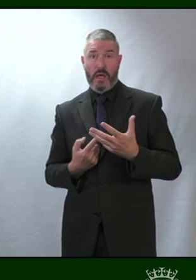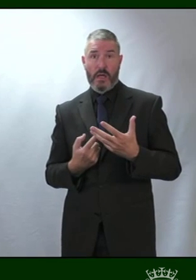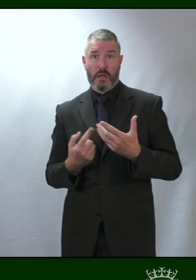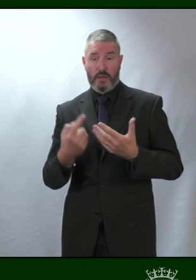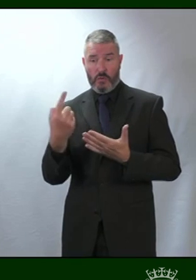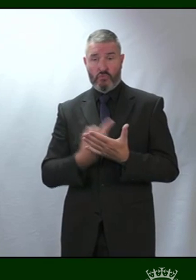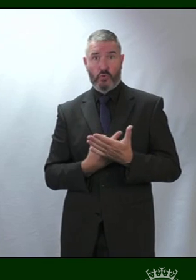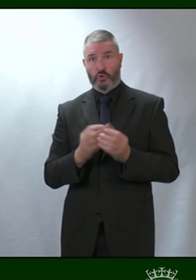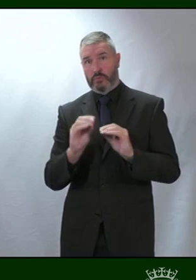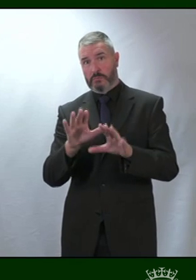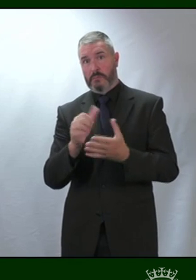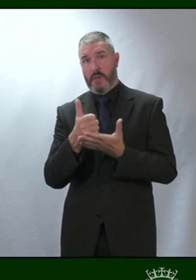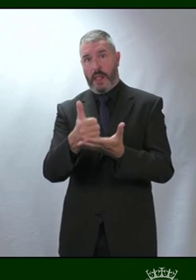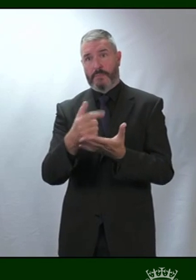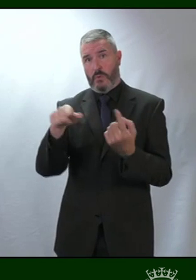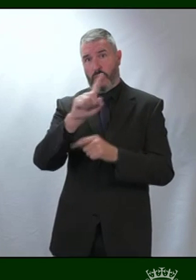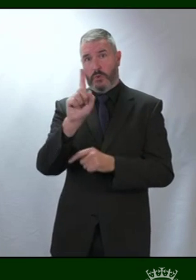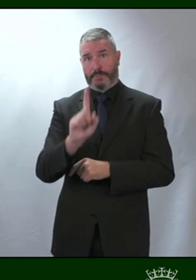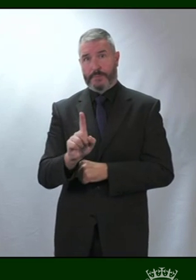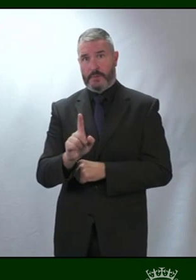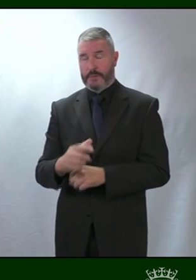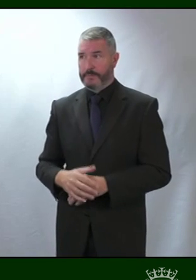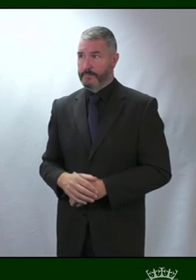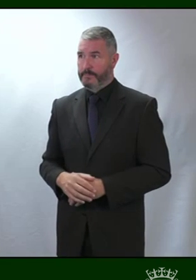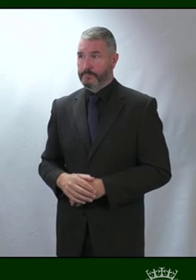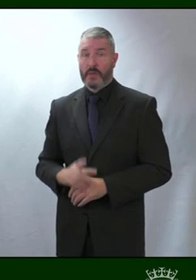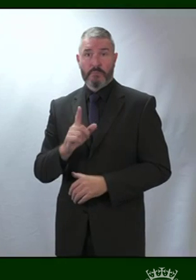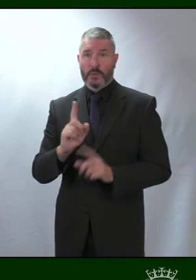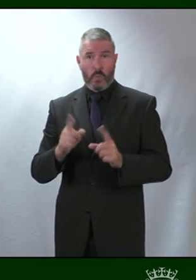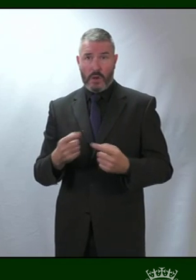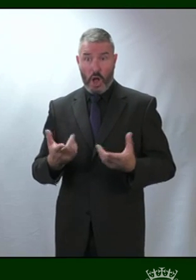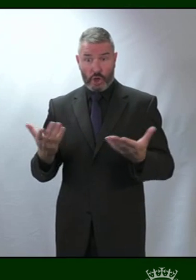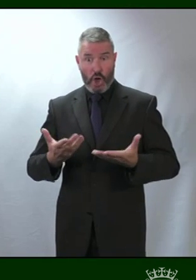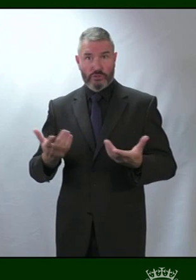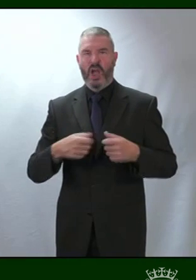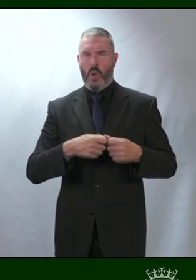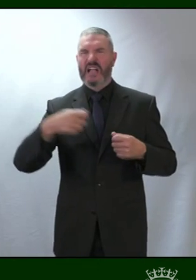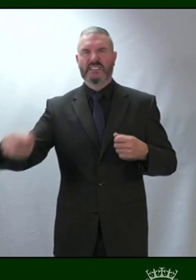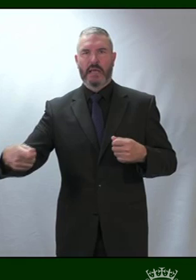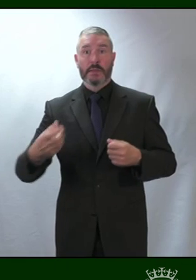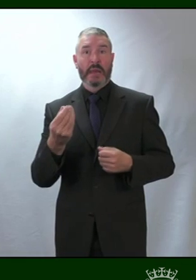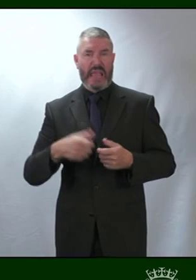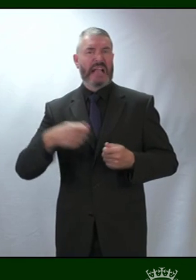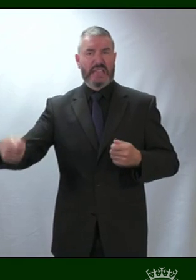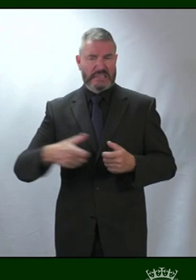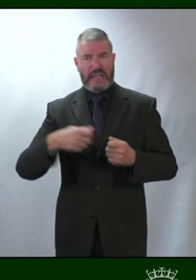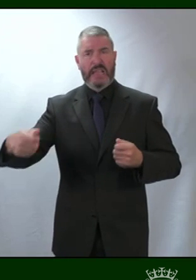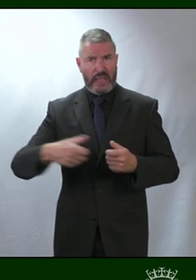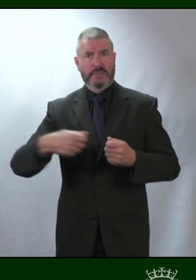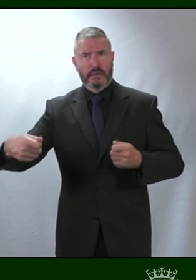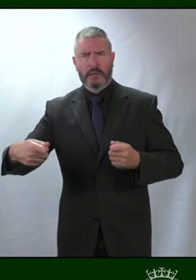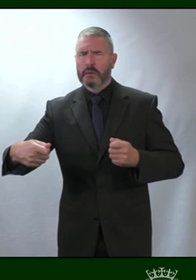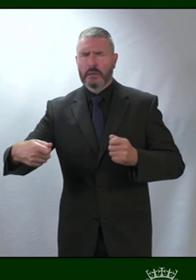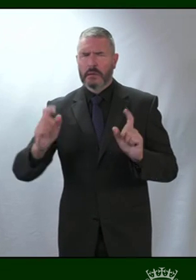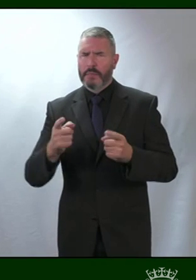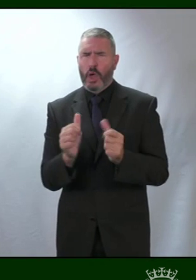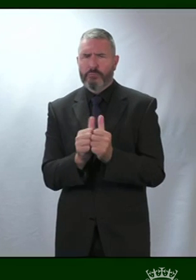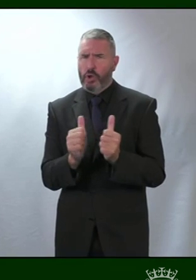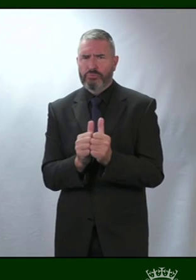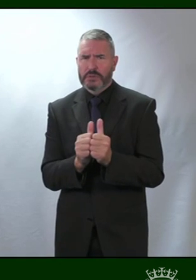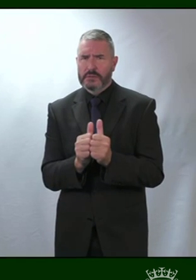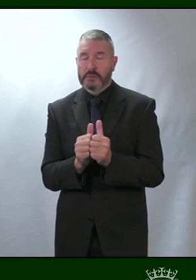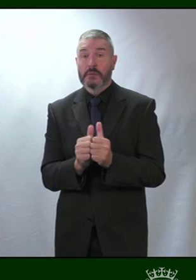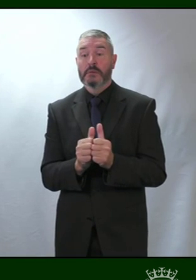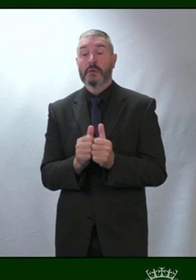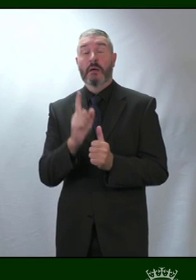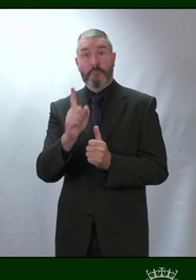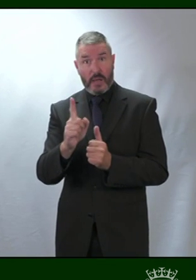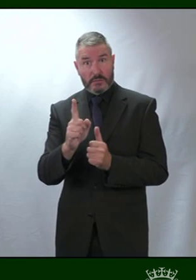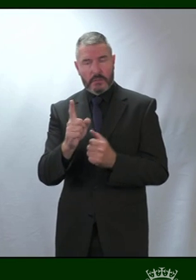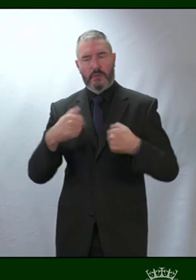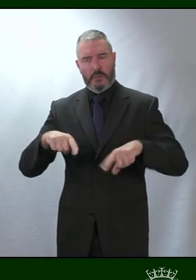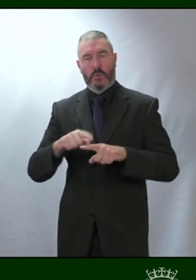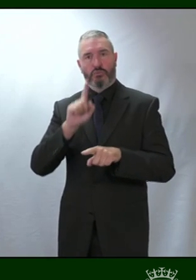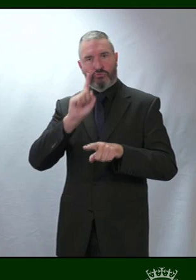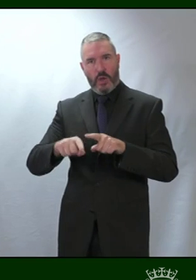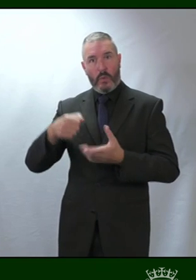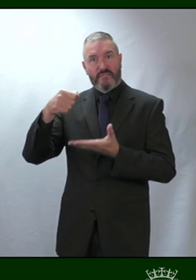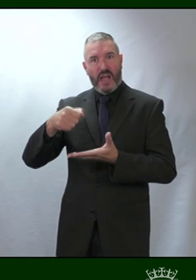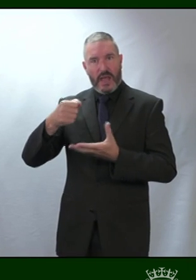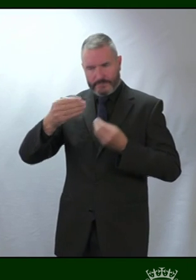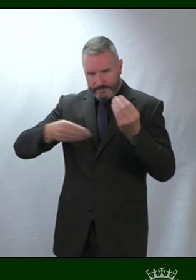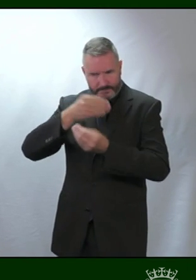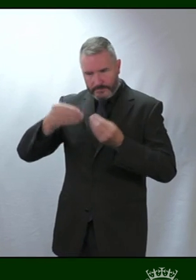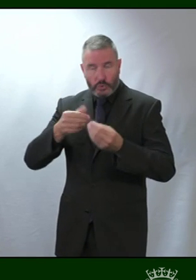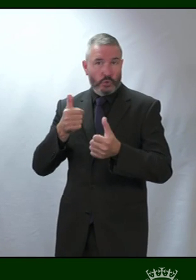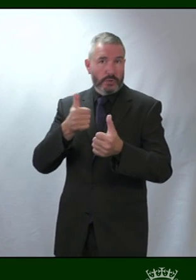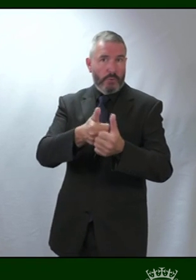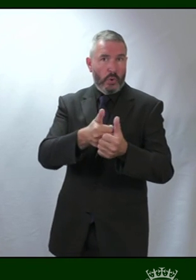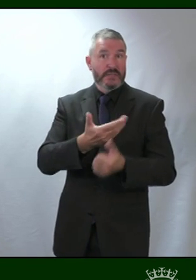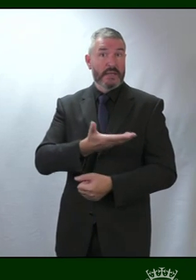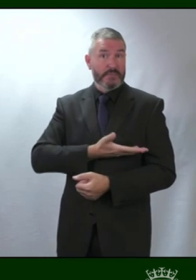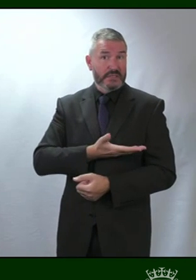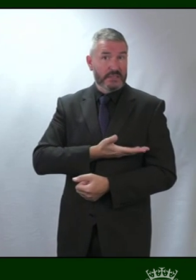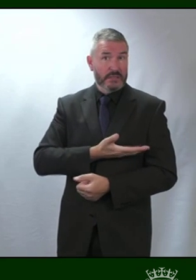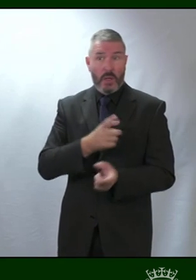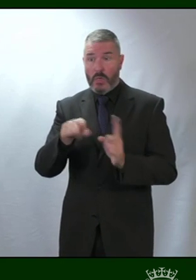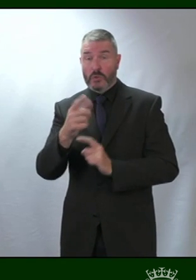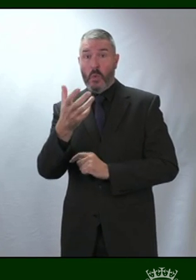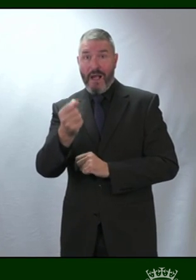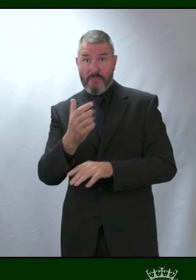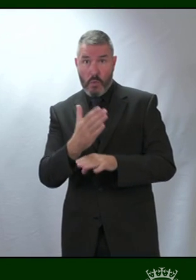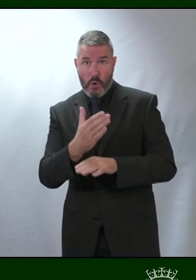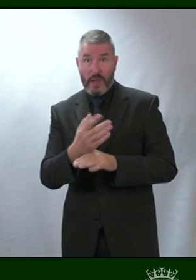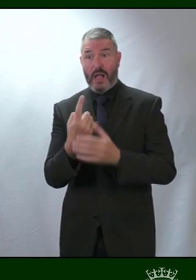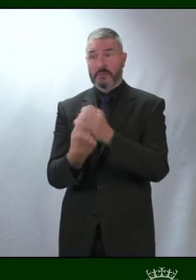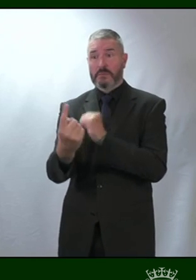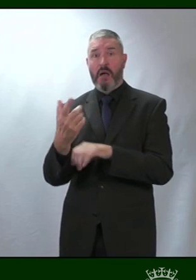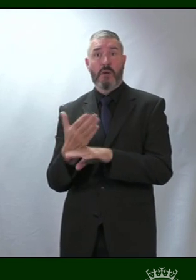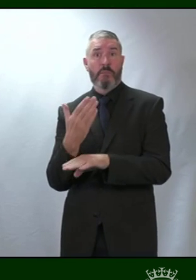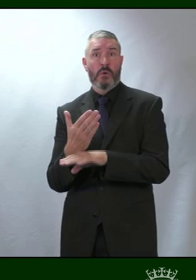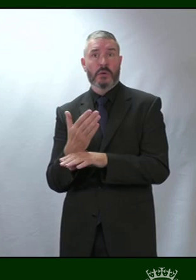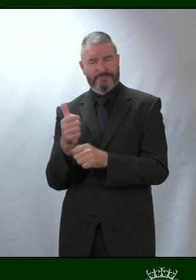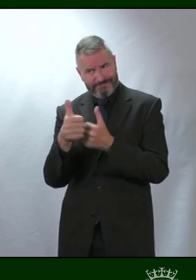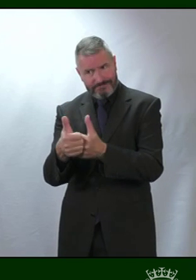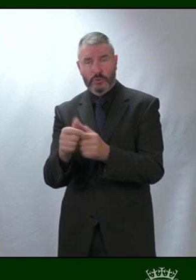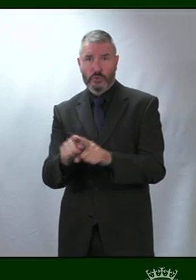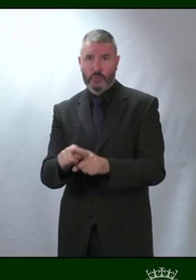I do not think that it would be sensible simply to extend the current existing furlough scheme in its present form beyond the end of October, but we will do everything we can to support businesses and to support those in jobs and, indeed, the self-employed, as the hon.